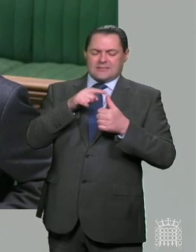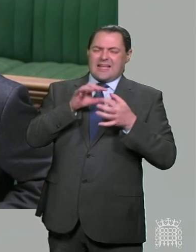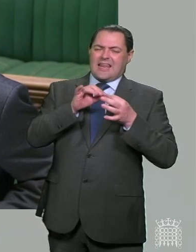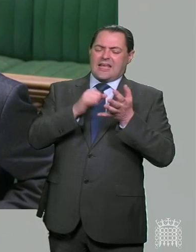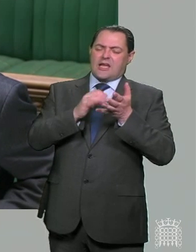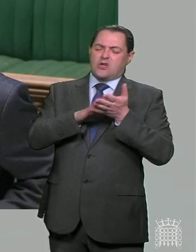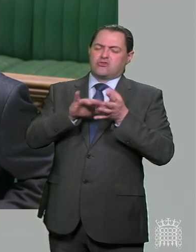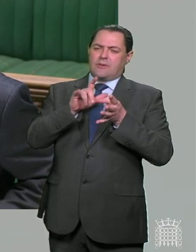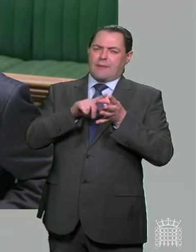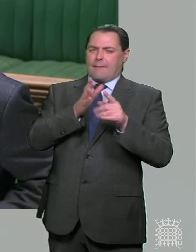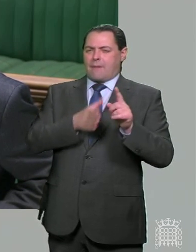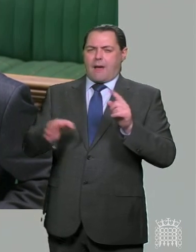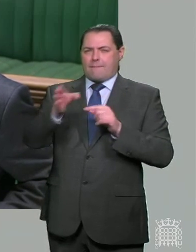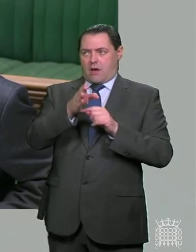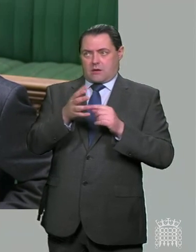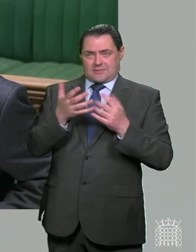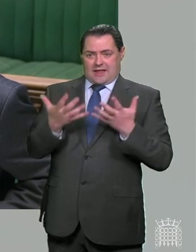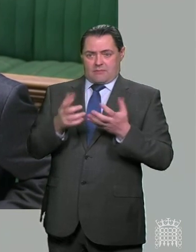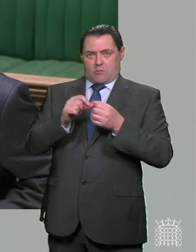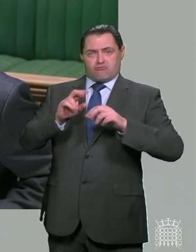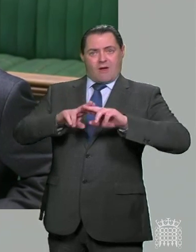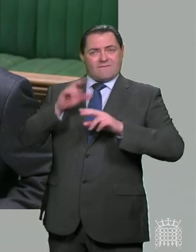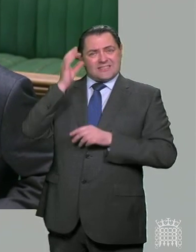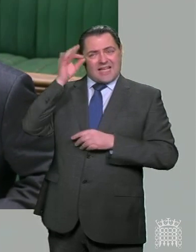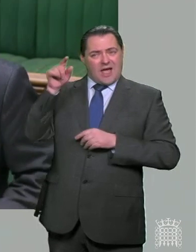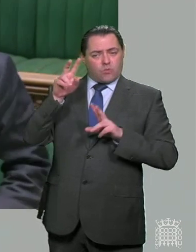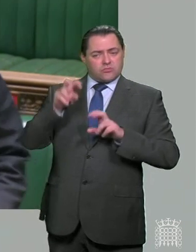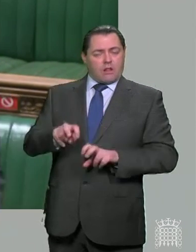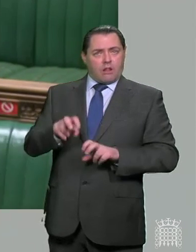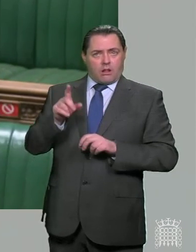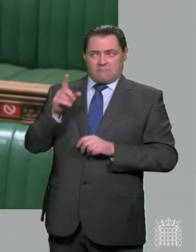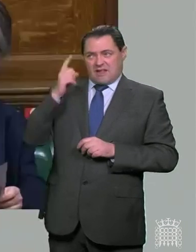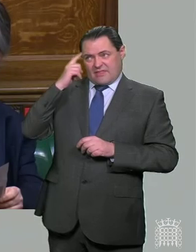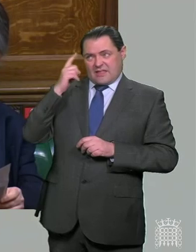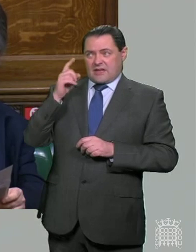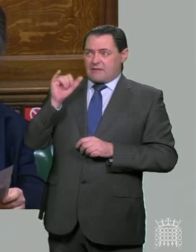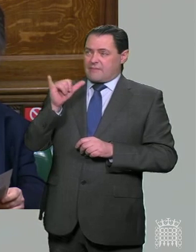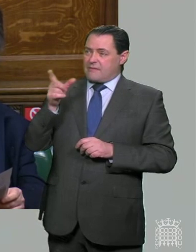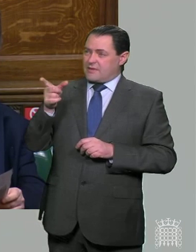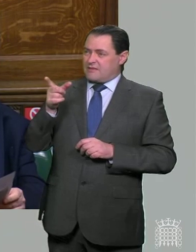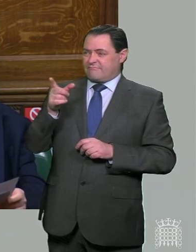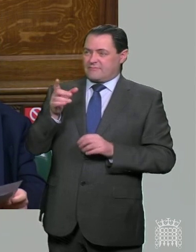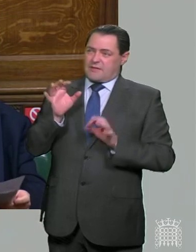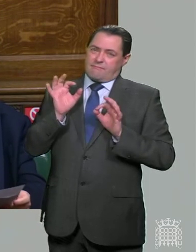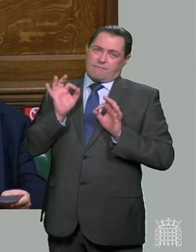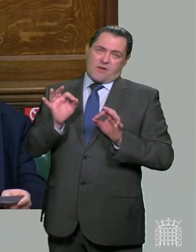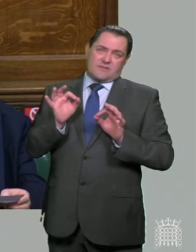On his point about the Shipley bypass, the matter is currently with Bradford Council.